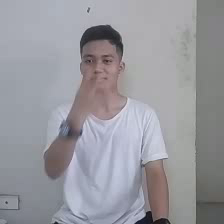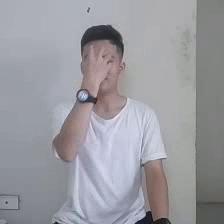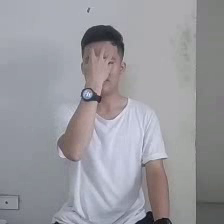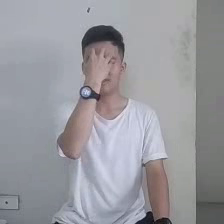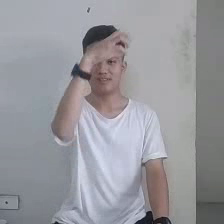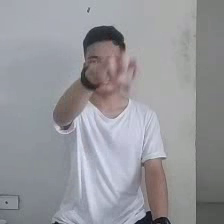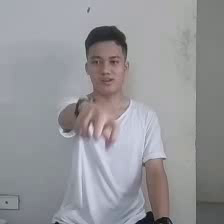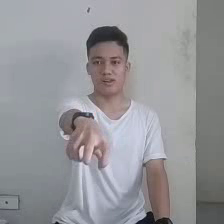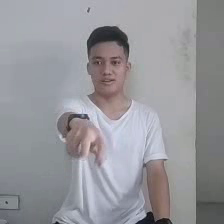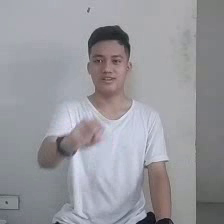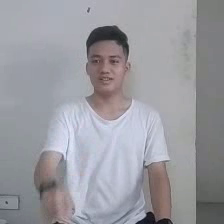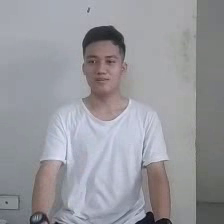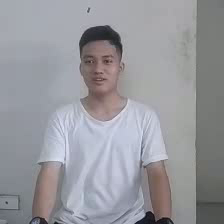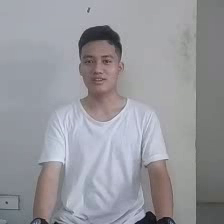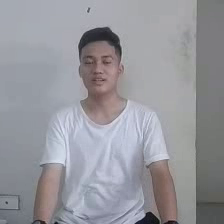Áp dụng